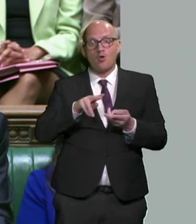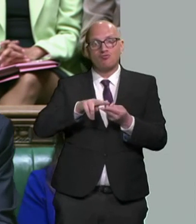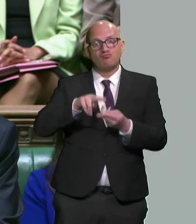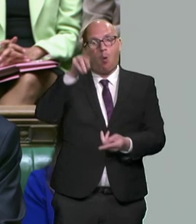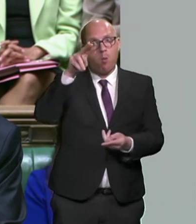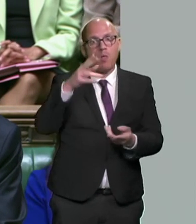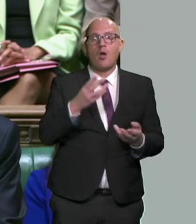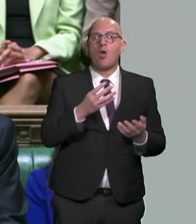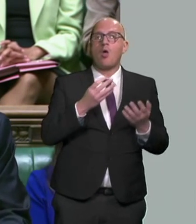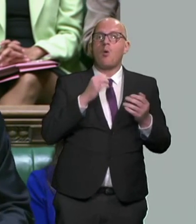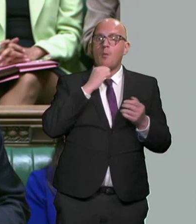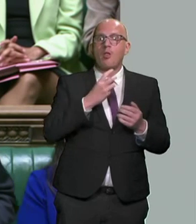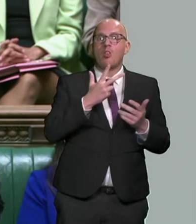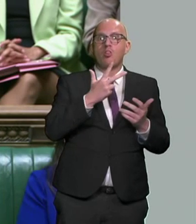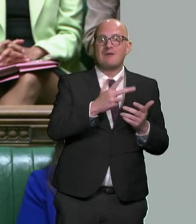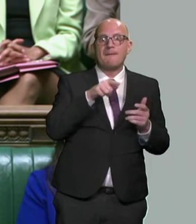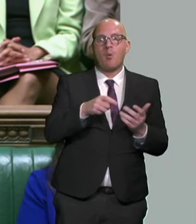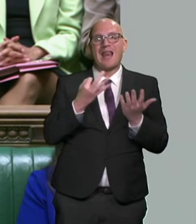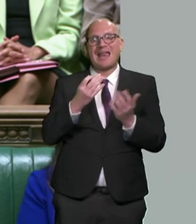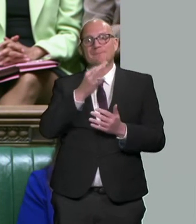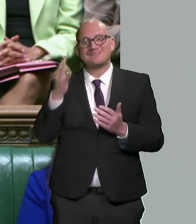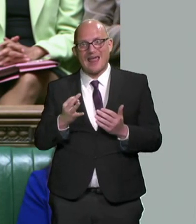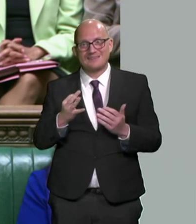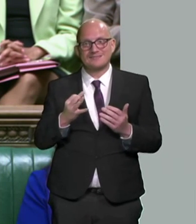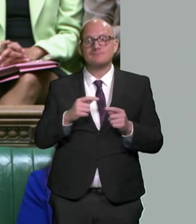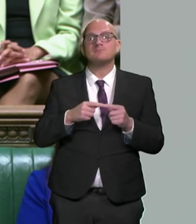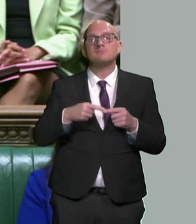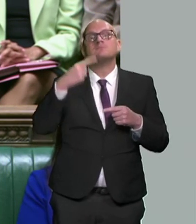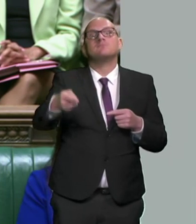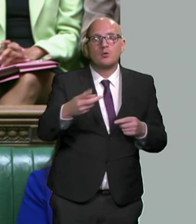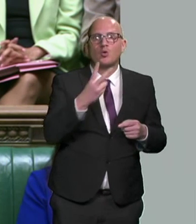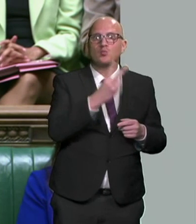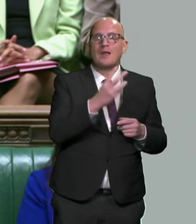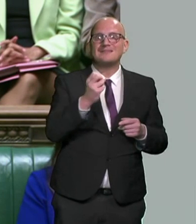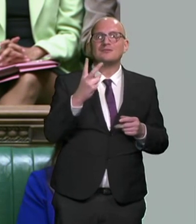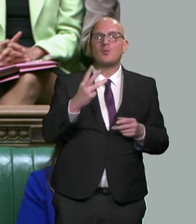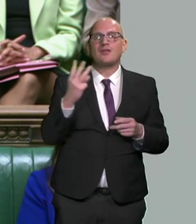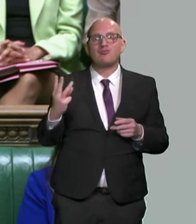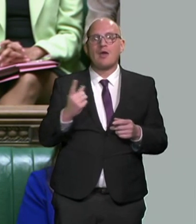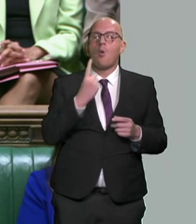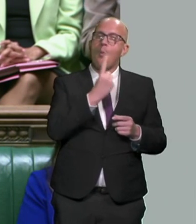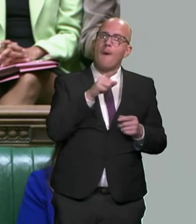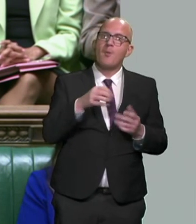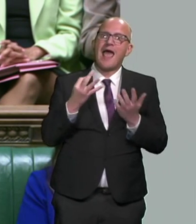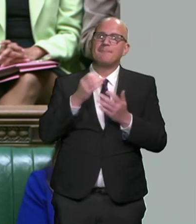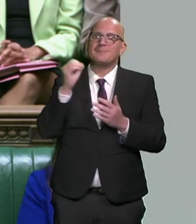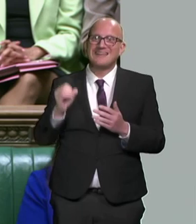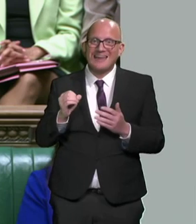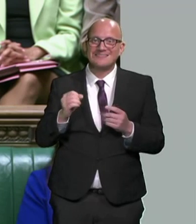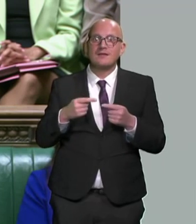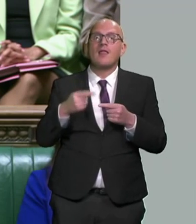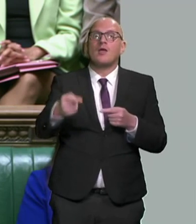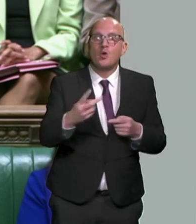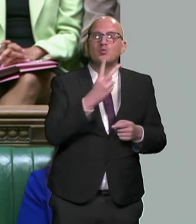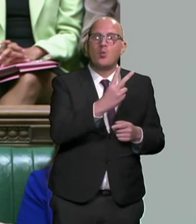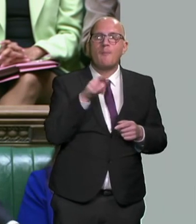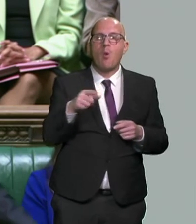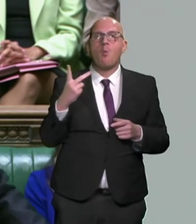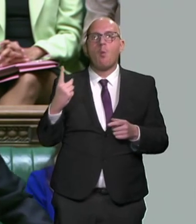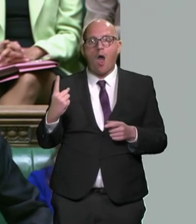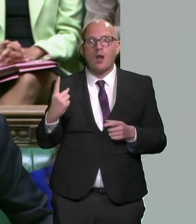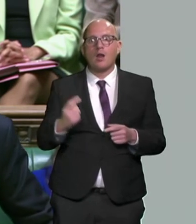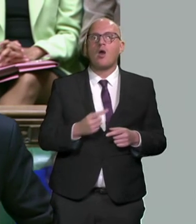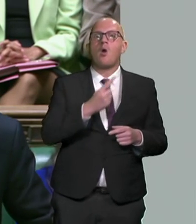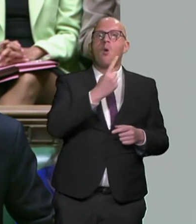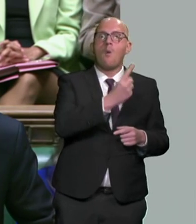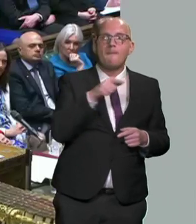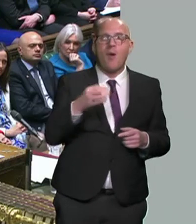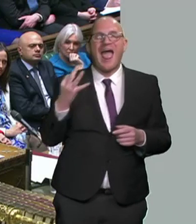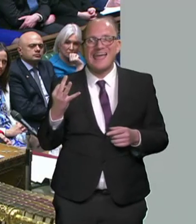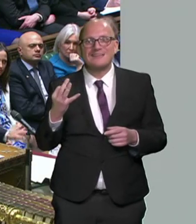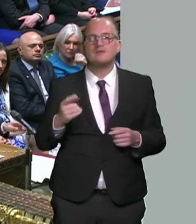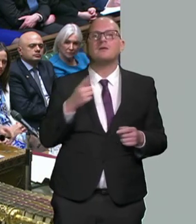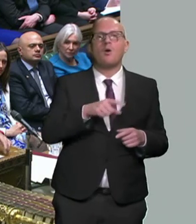The OBR then expects the economy to grow by 1.8% in 2023, and 2.1%, 1.8% and 1.7% in the following three years.